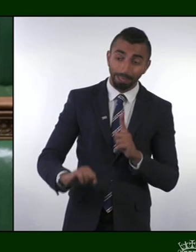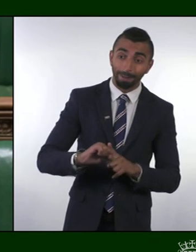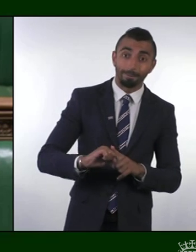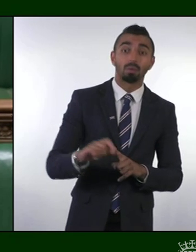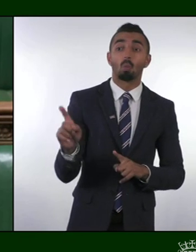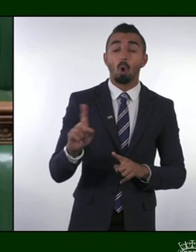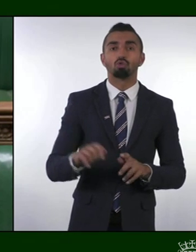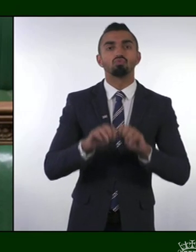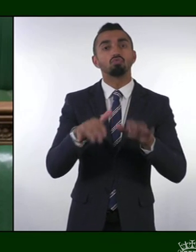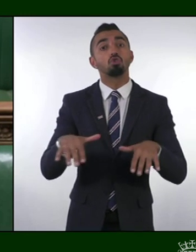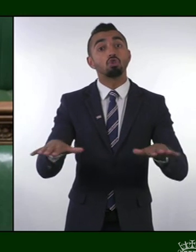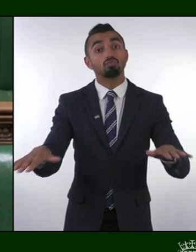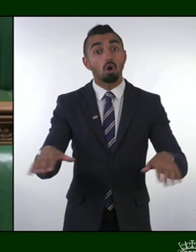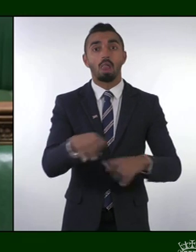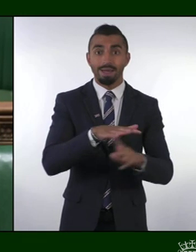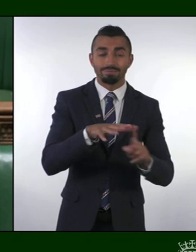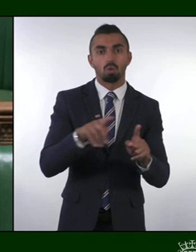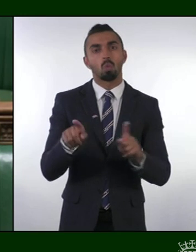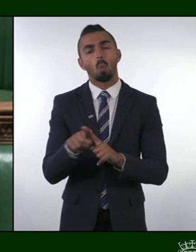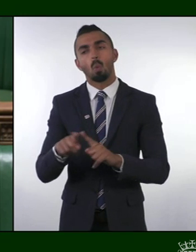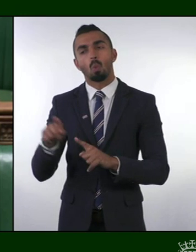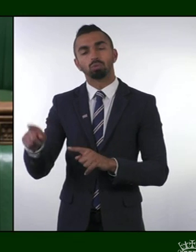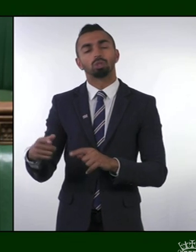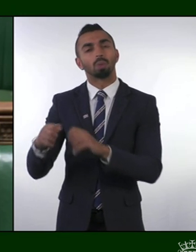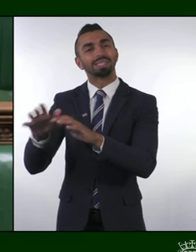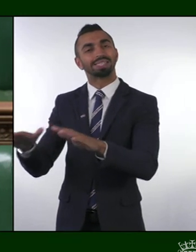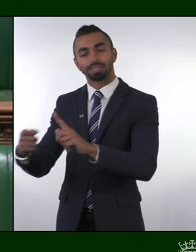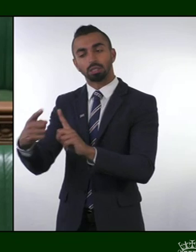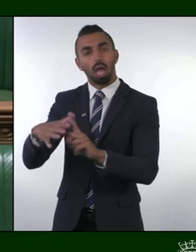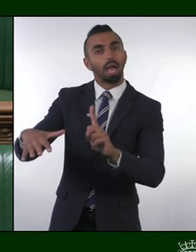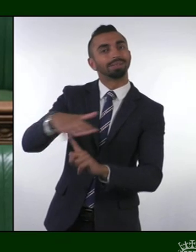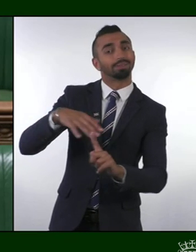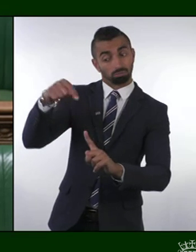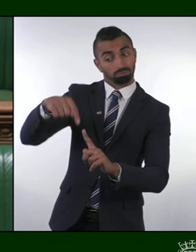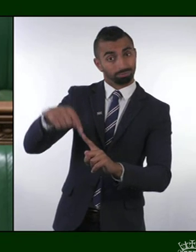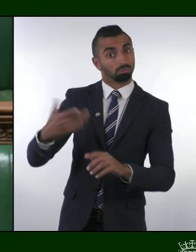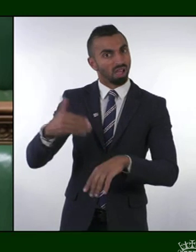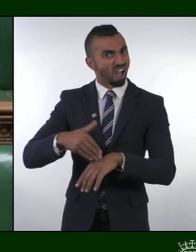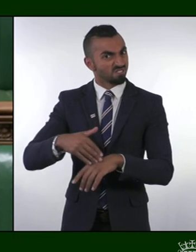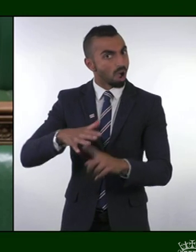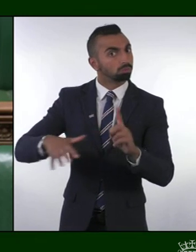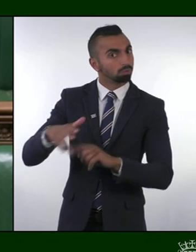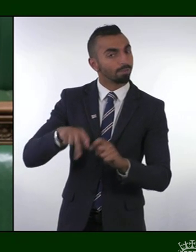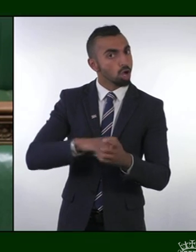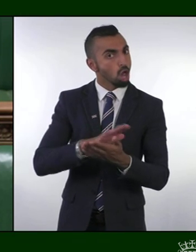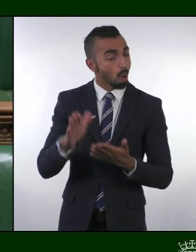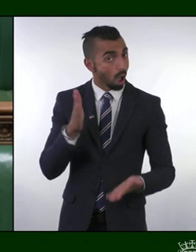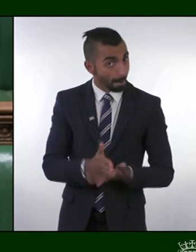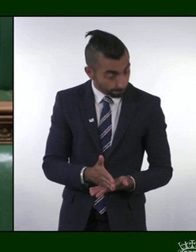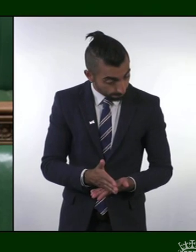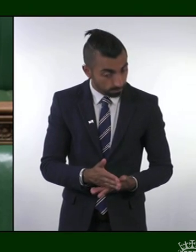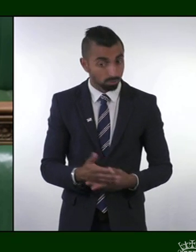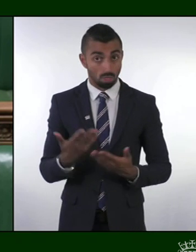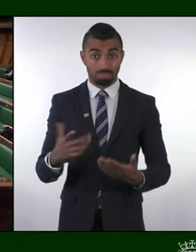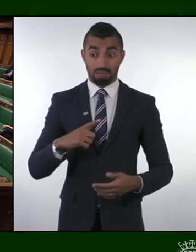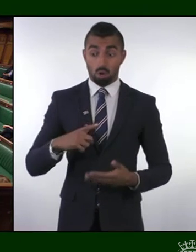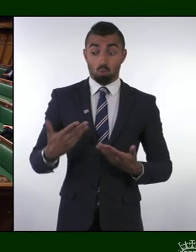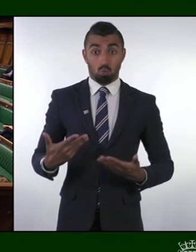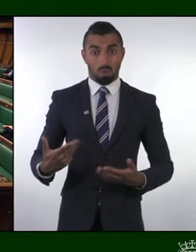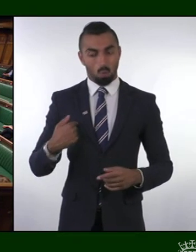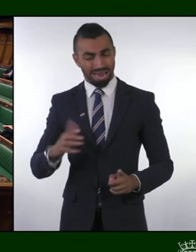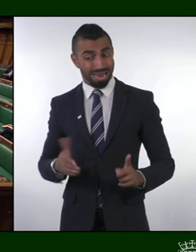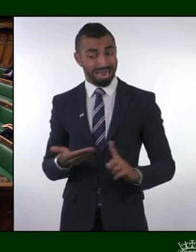That is because they are disproportionately reliant on the hospitality and tourism sectors, which is why today’s interventions are targeted and will make the biggest difference to the greatest number of people.